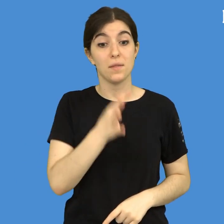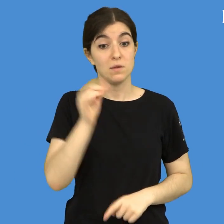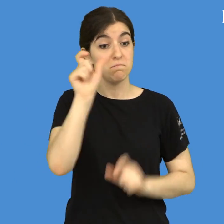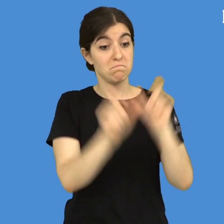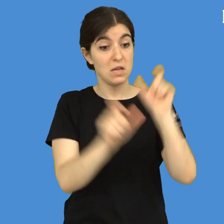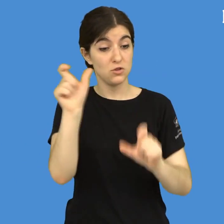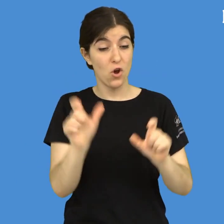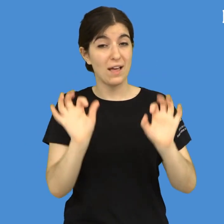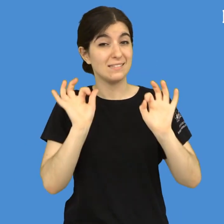persona